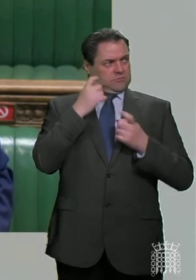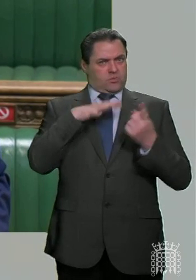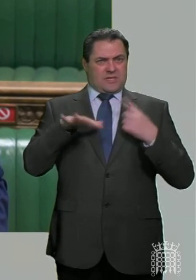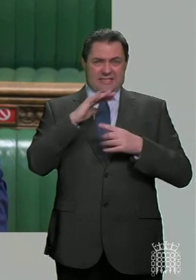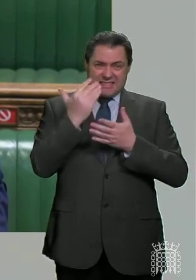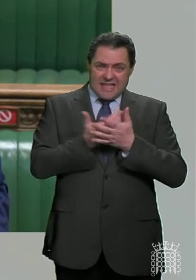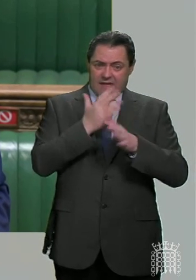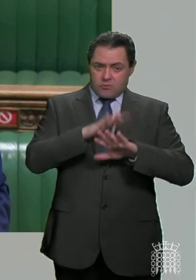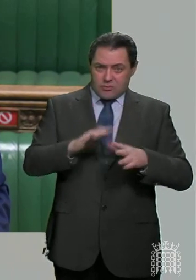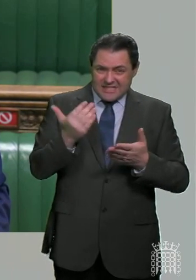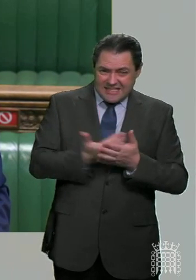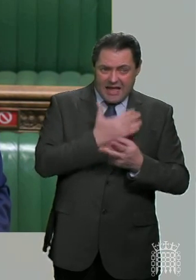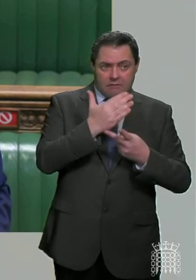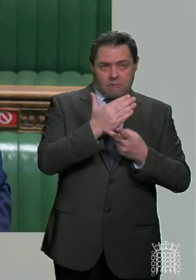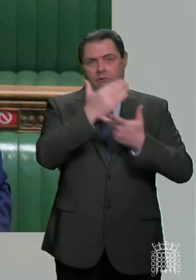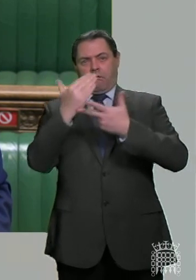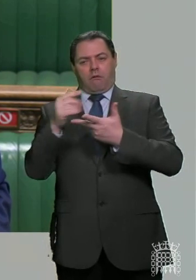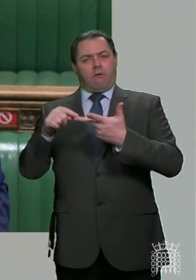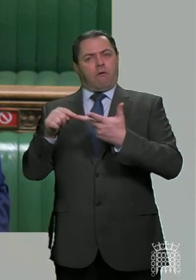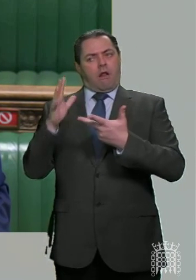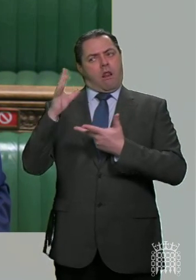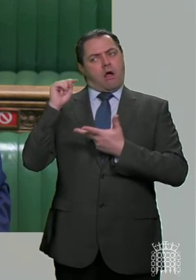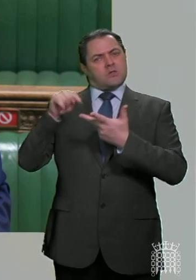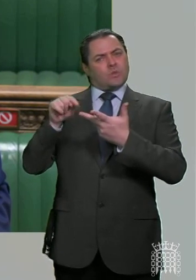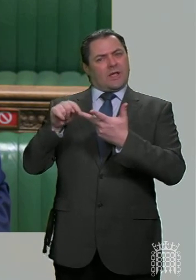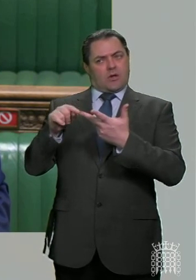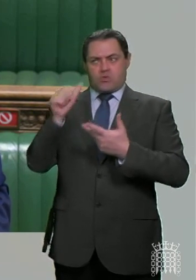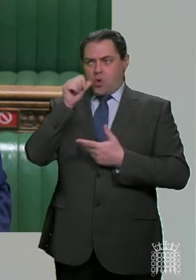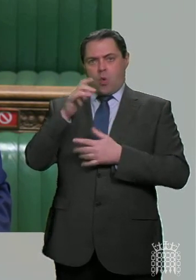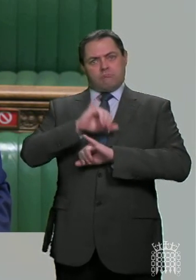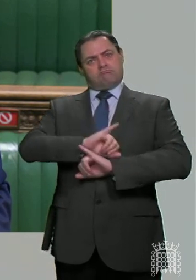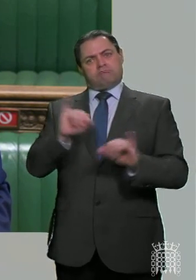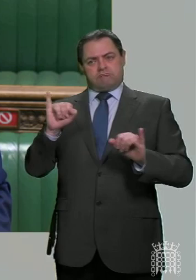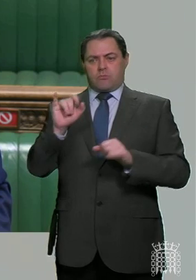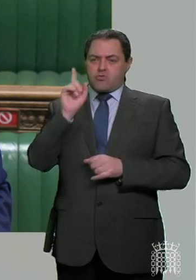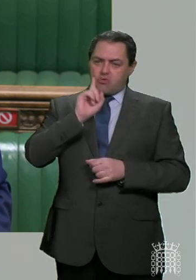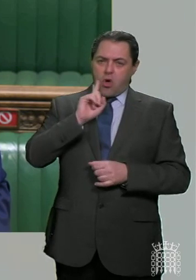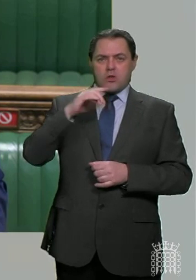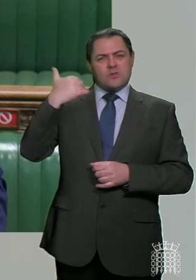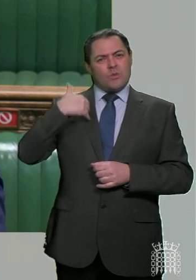Now the awful events of the last week have lifted a veil on the epidemic of violence against women and girls.